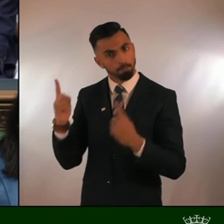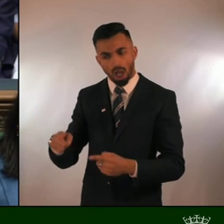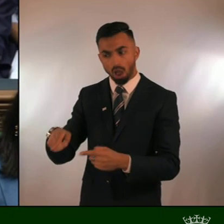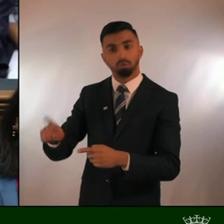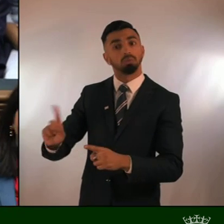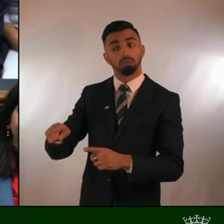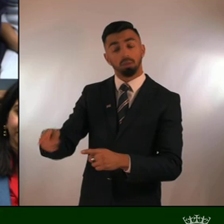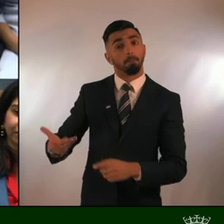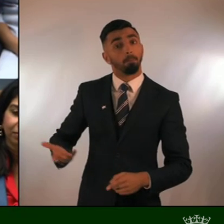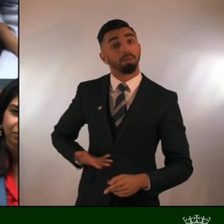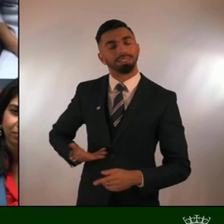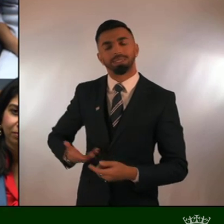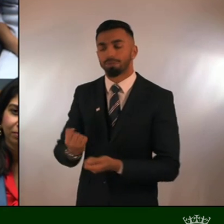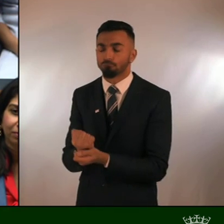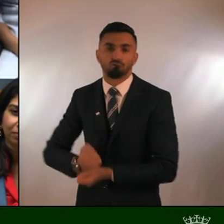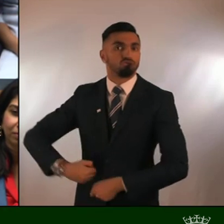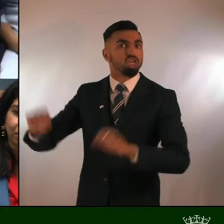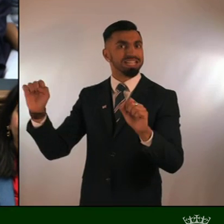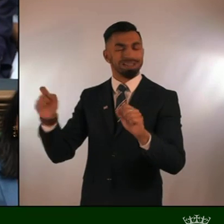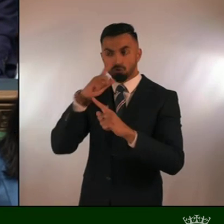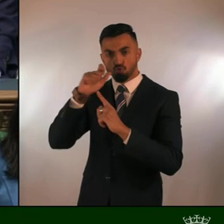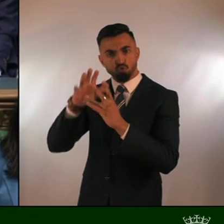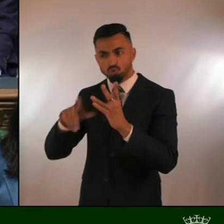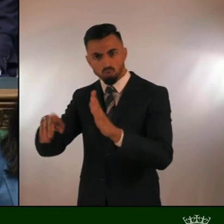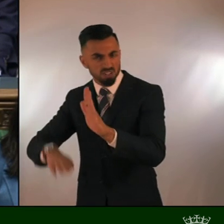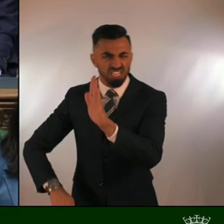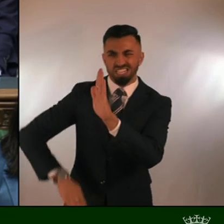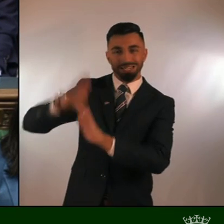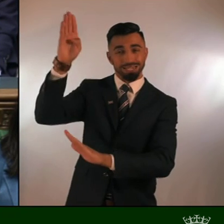Businesses need support to start up, grow and export.